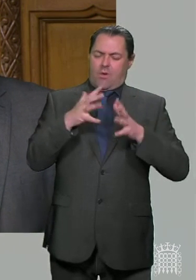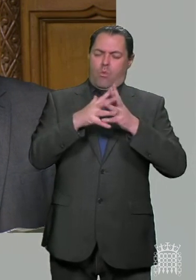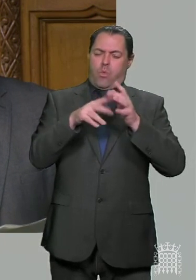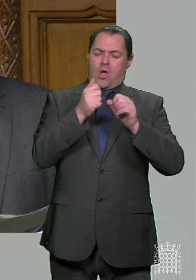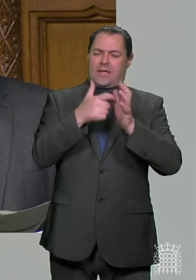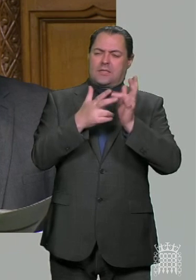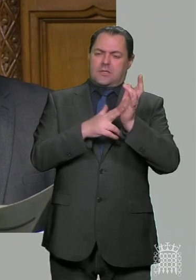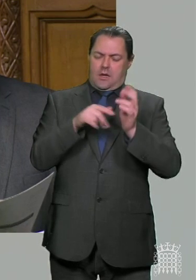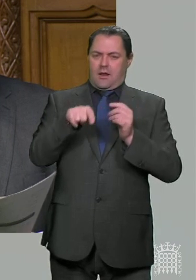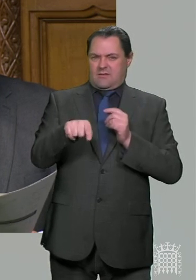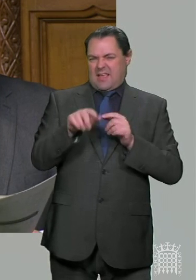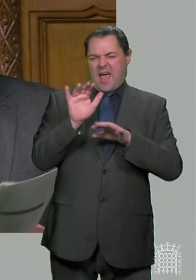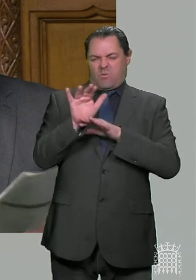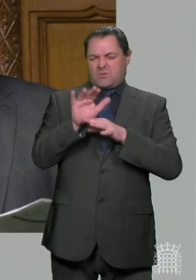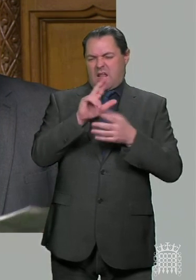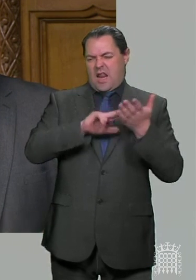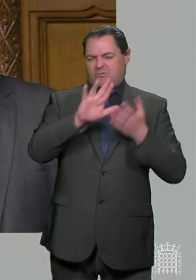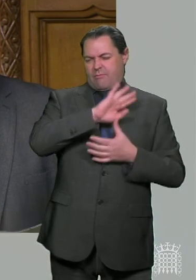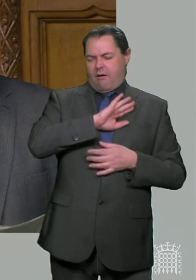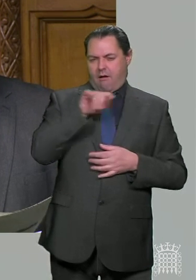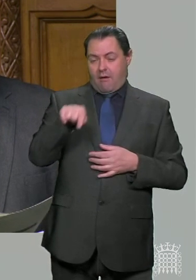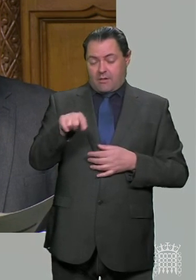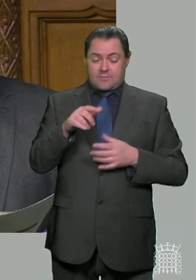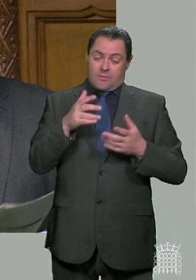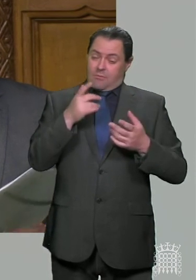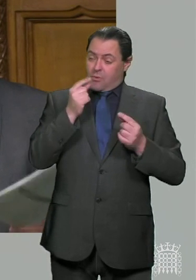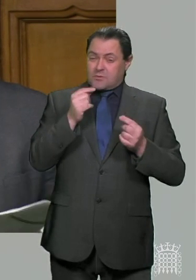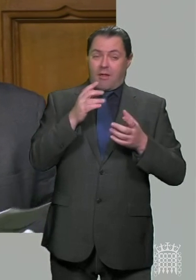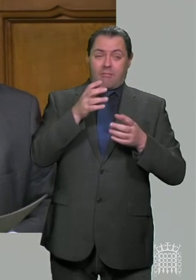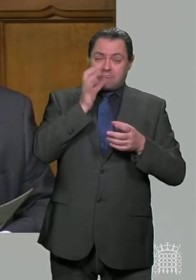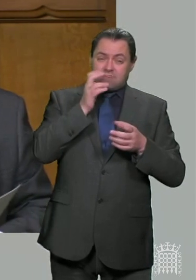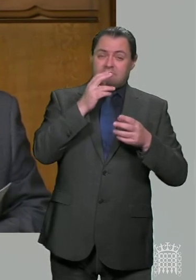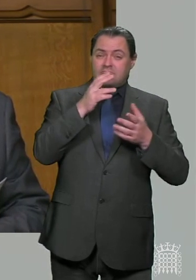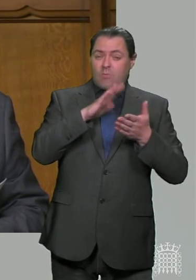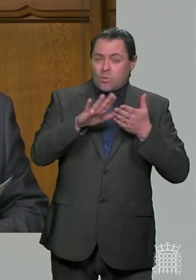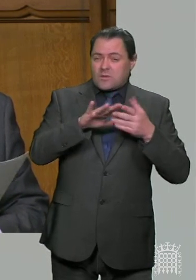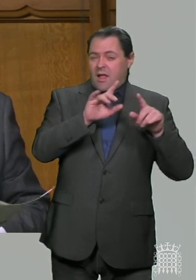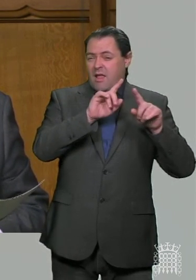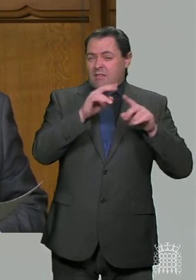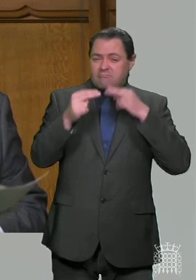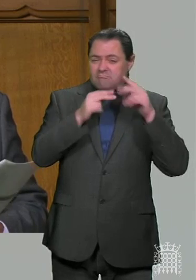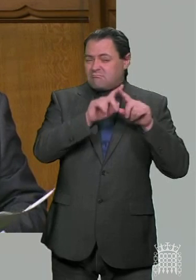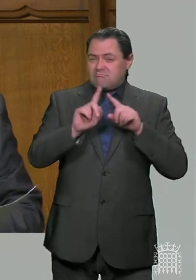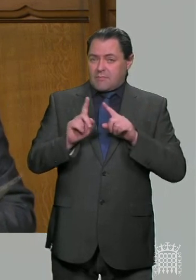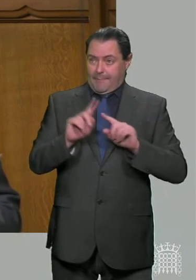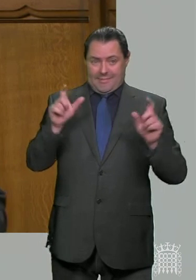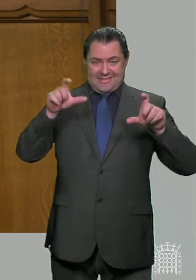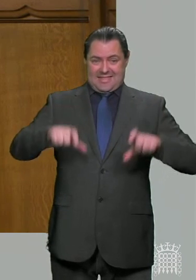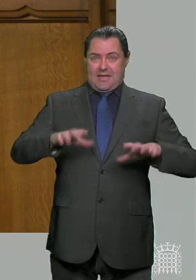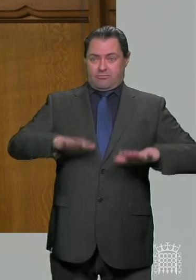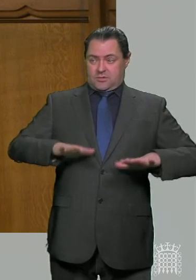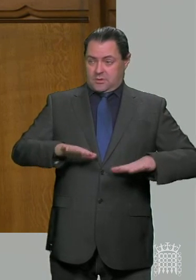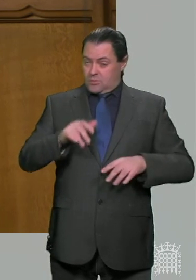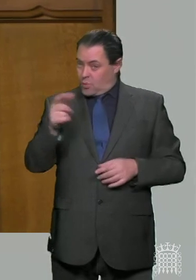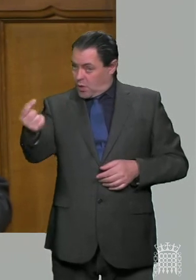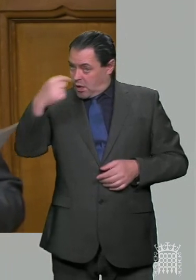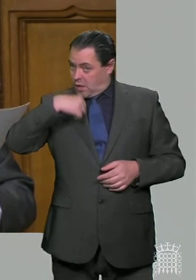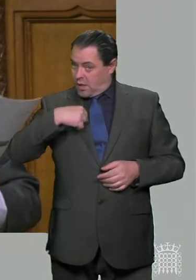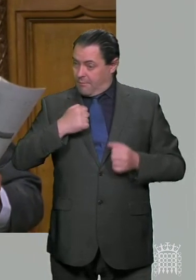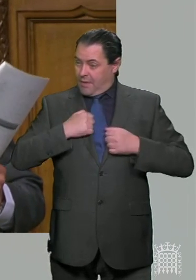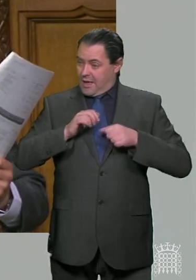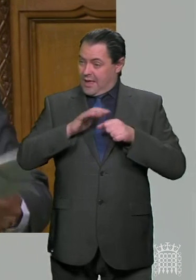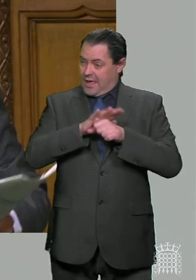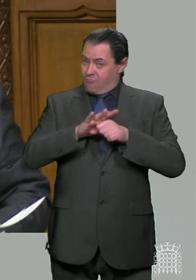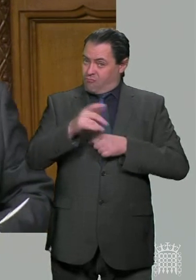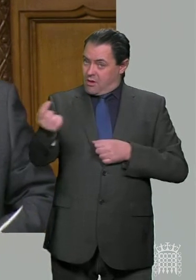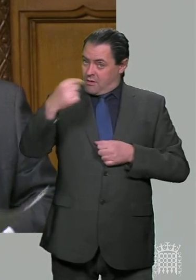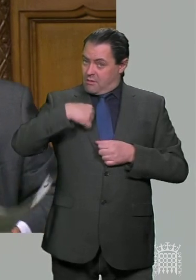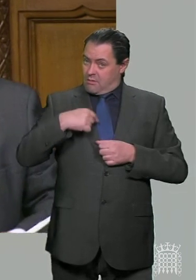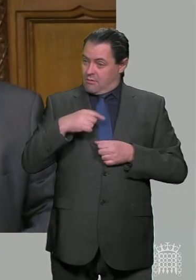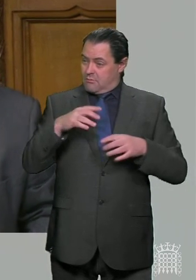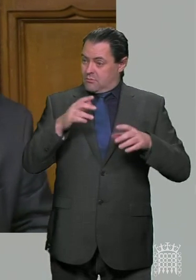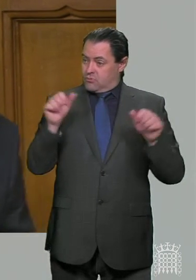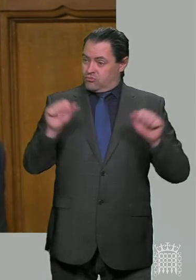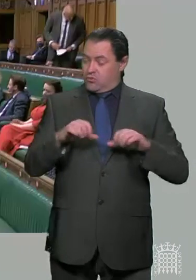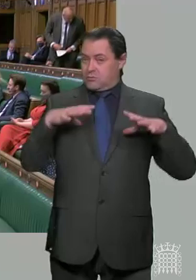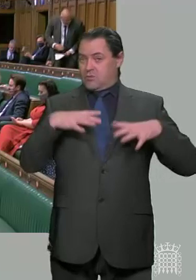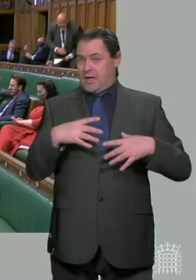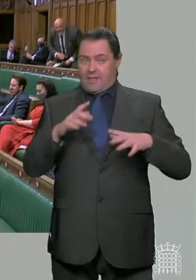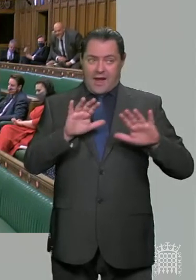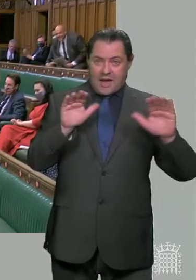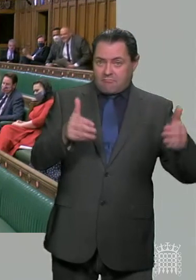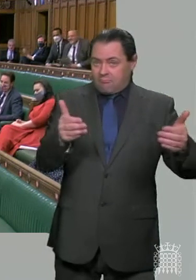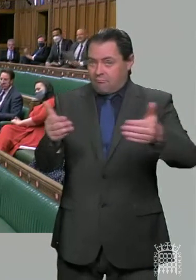With a real opportunity for the UK hospitality industry this year as people choose to holiday here, will my right honourable Friend consider taking a short break in my constituency, where I might facilitate an introduction to Boris?